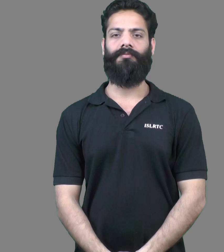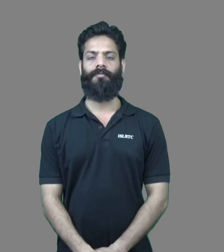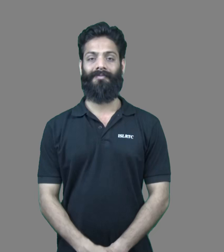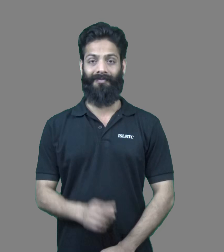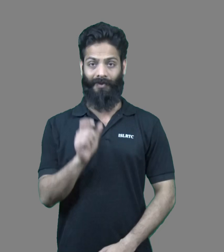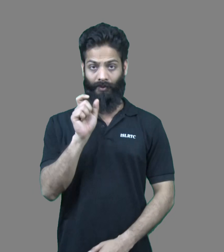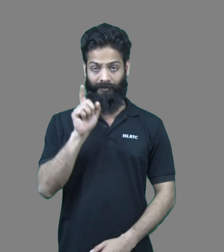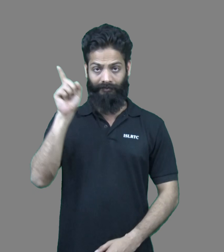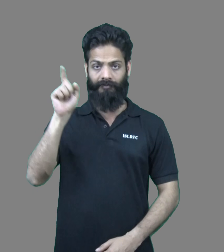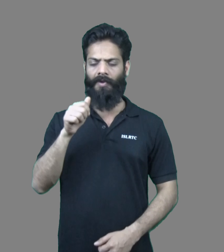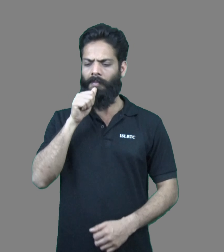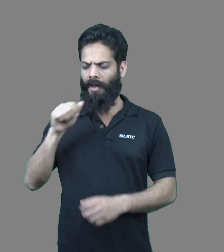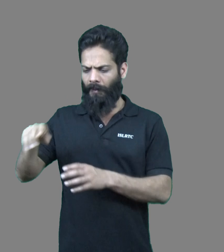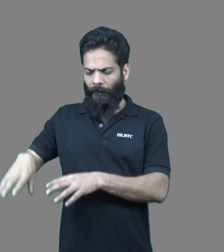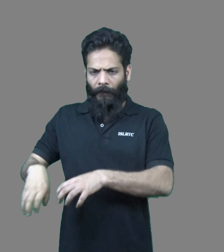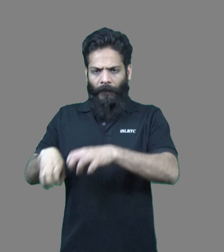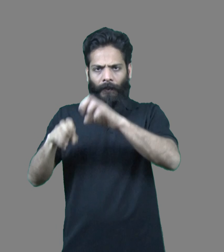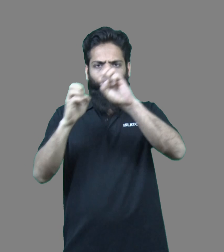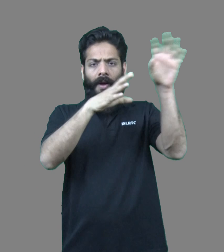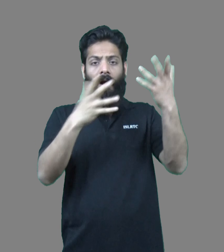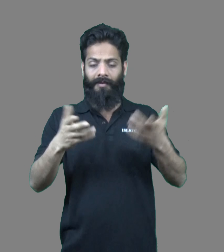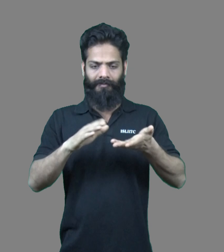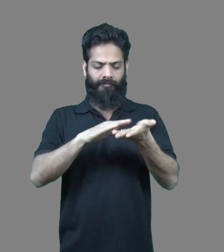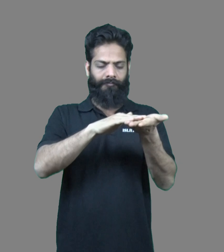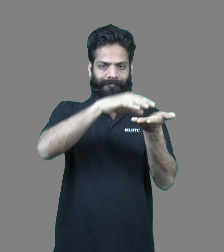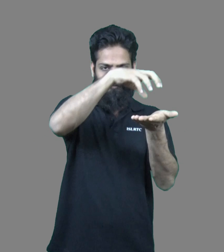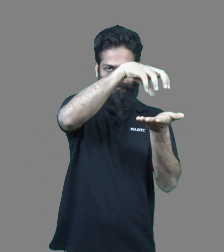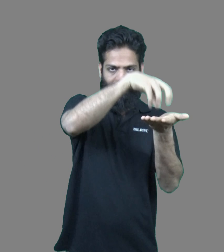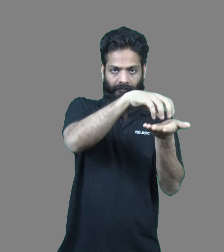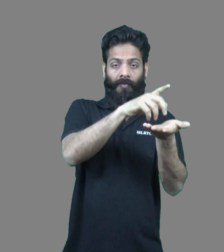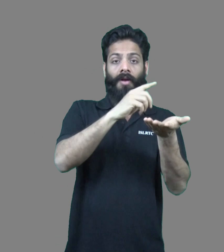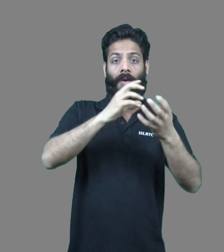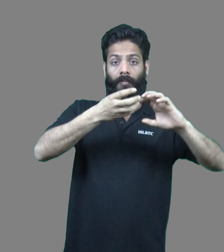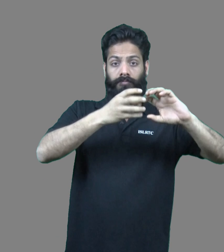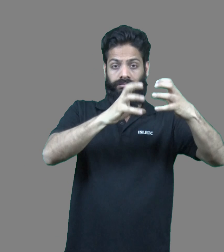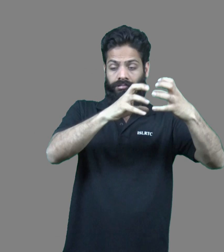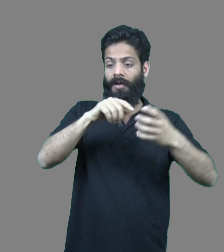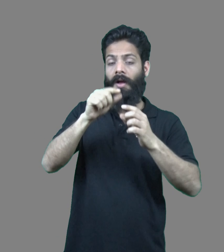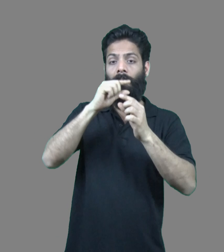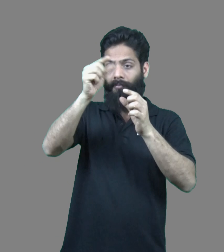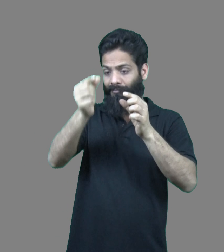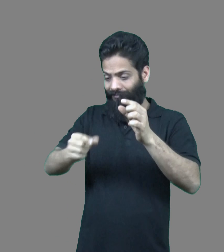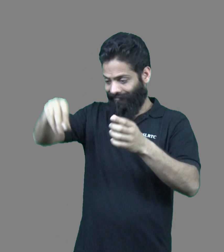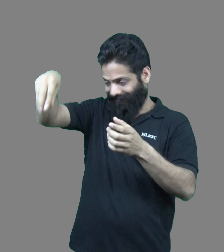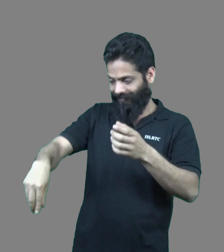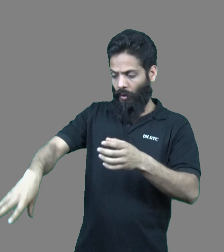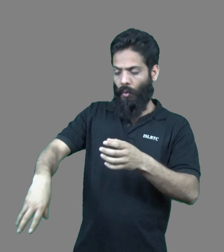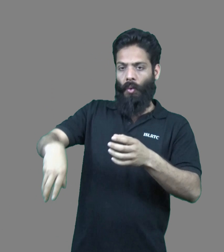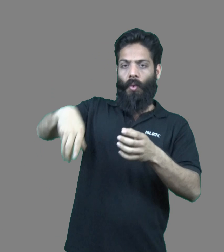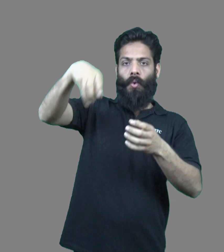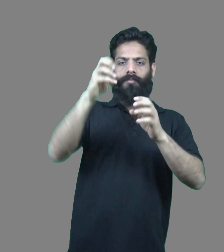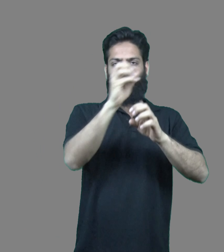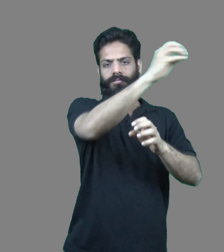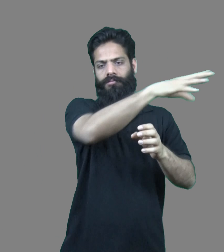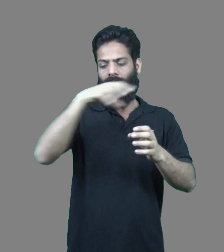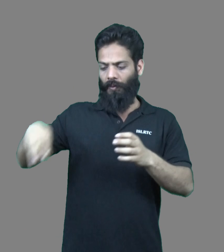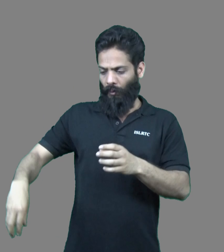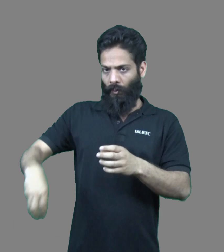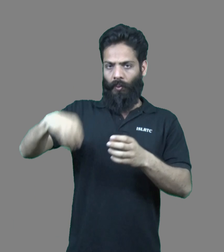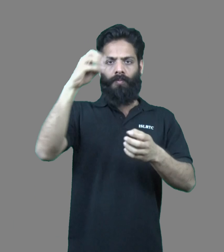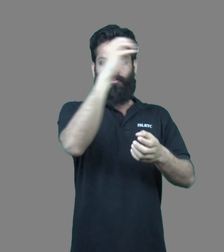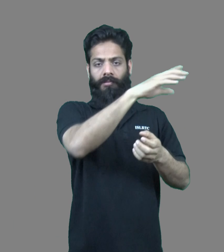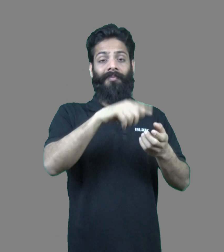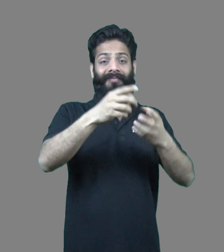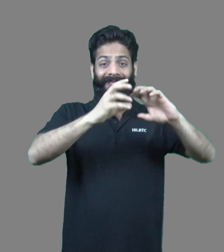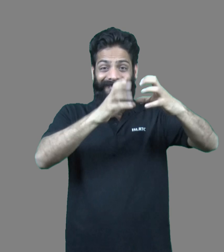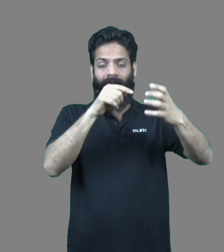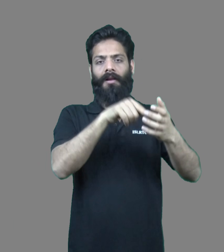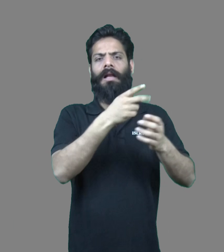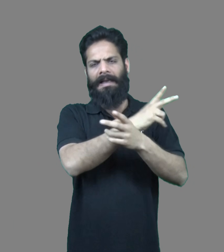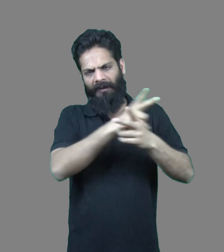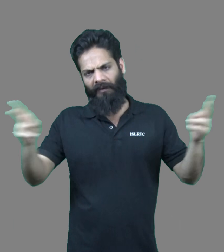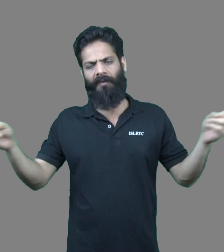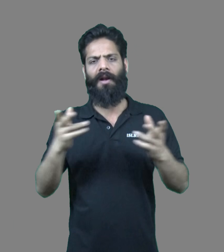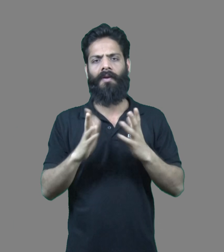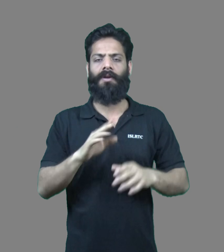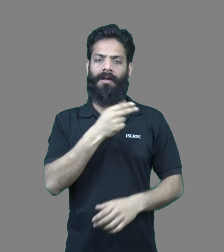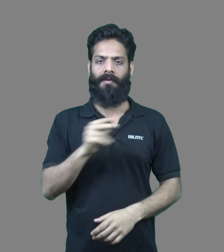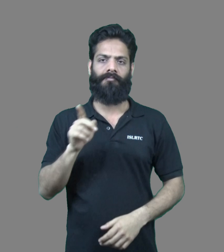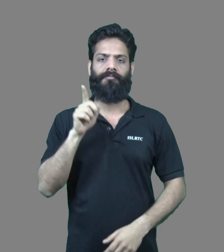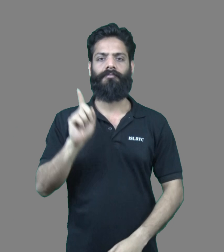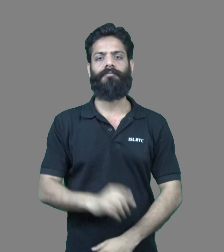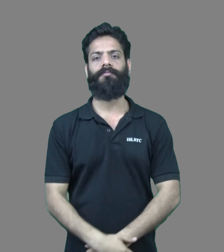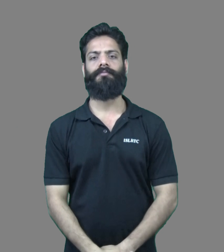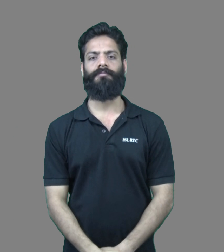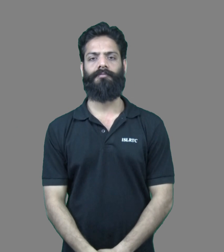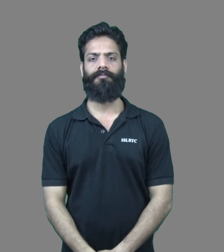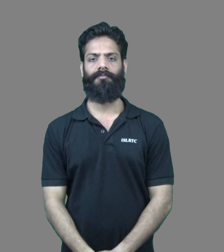Propeller Pump